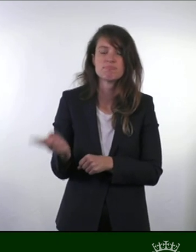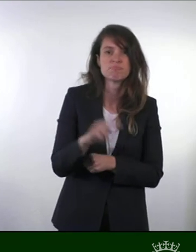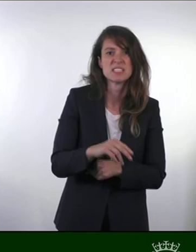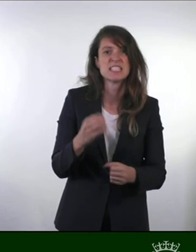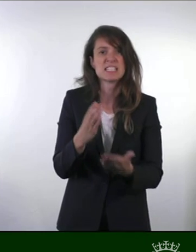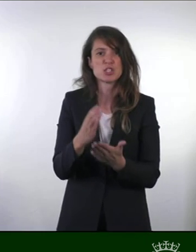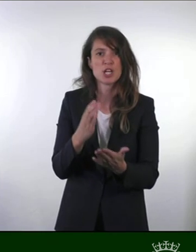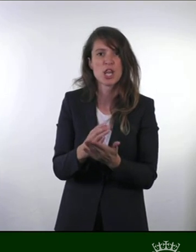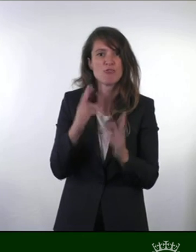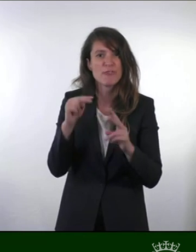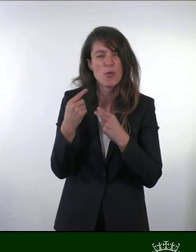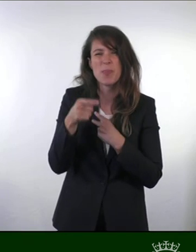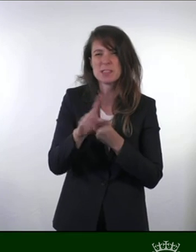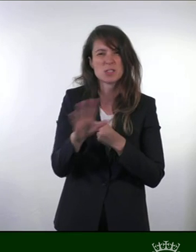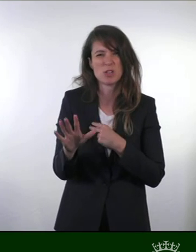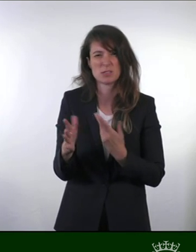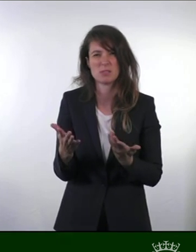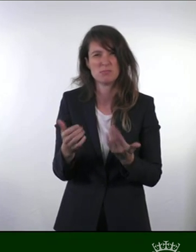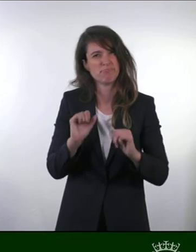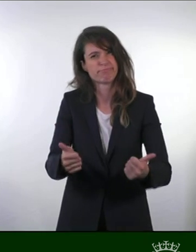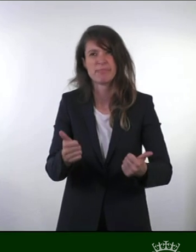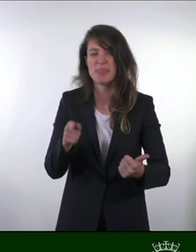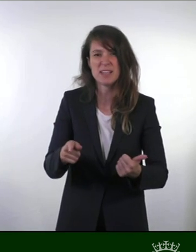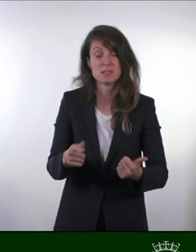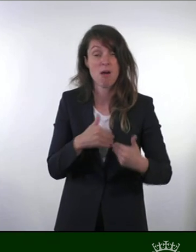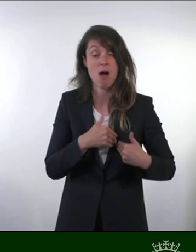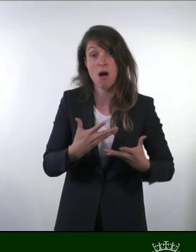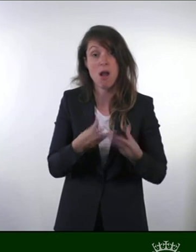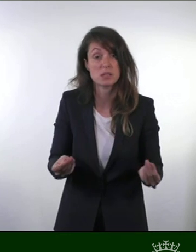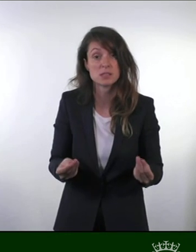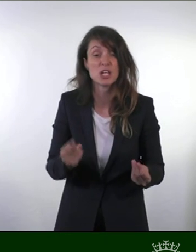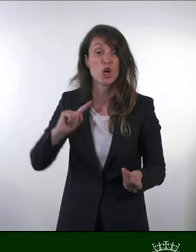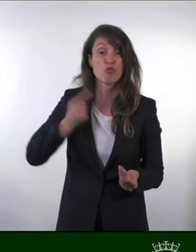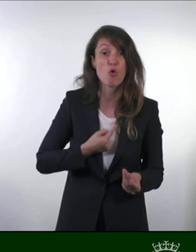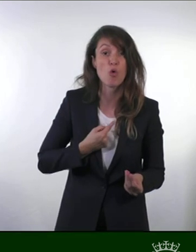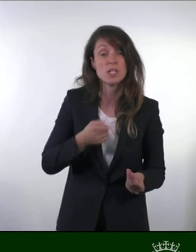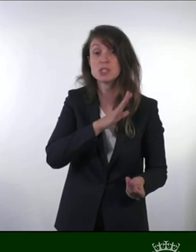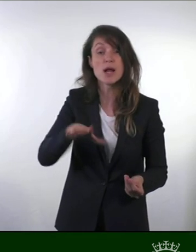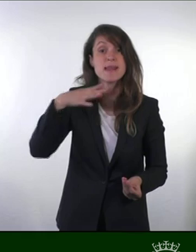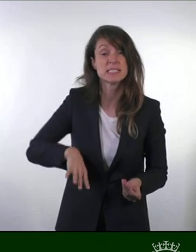That is not levelling up; it is heartless, cruel and unnecessary.